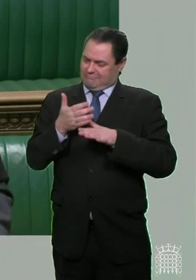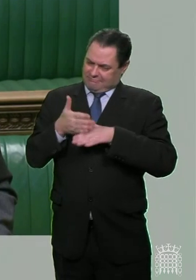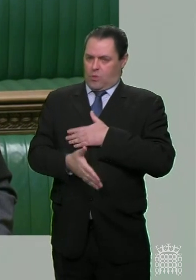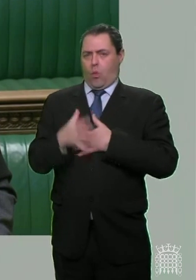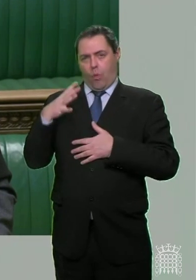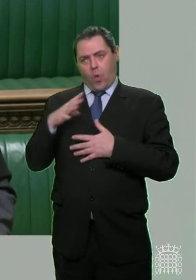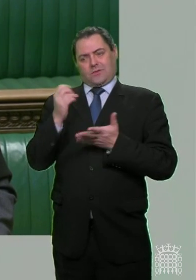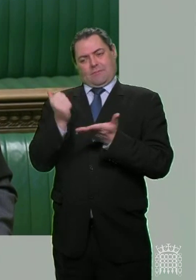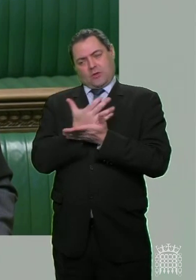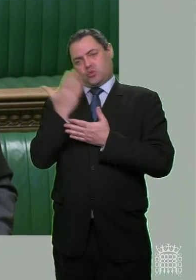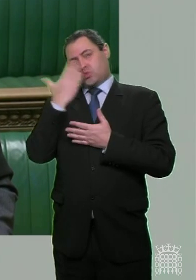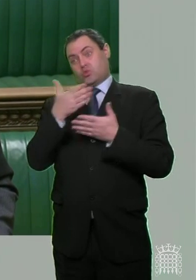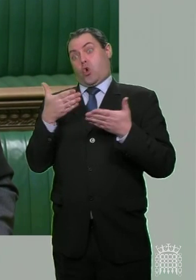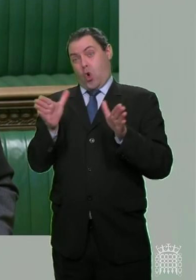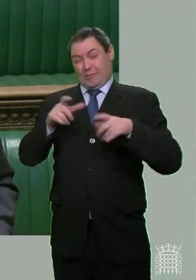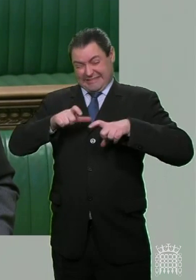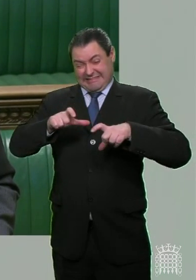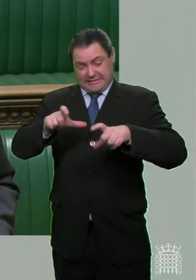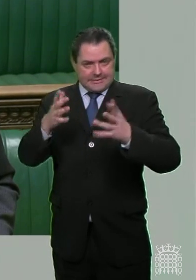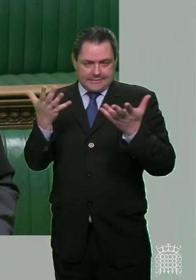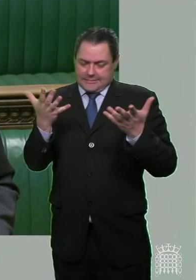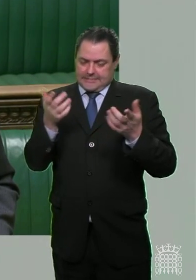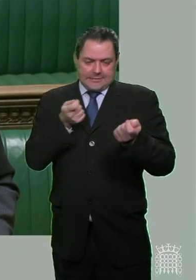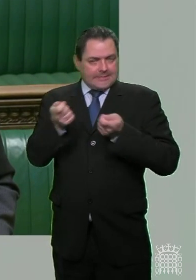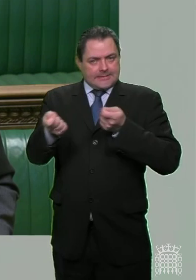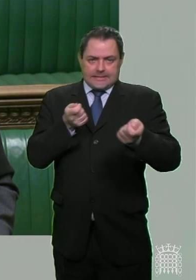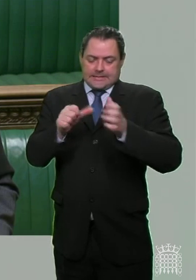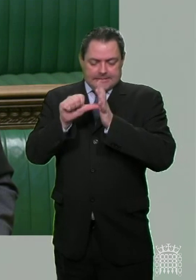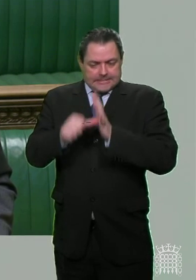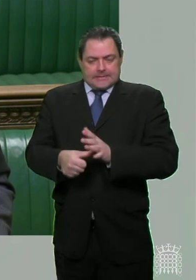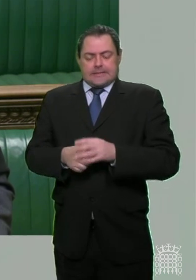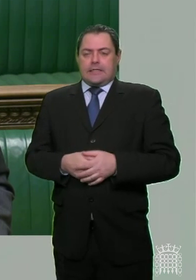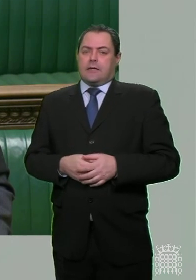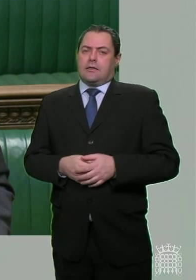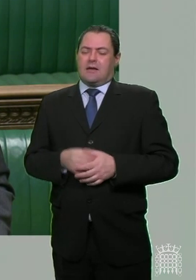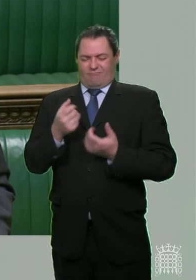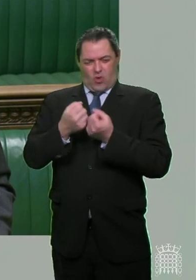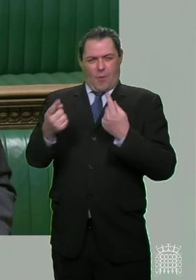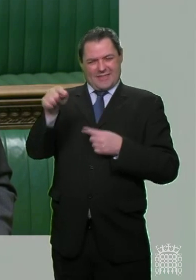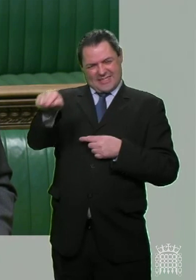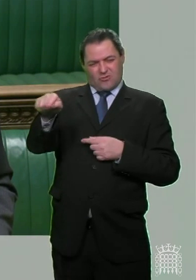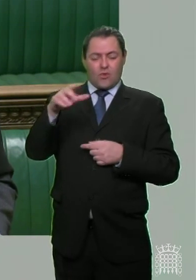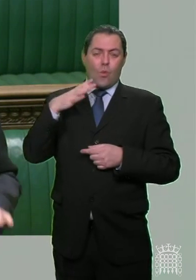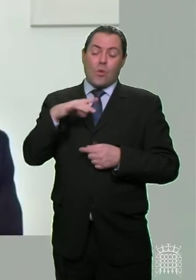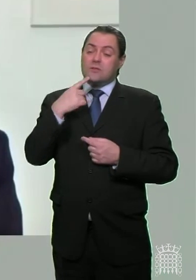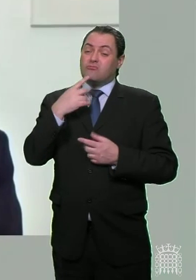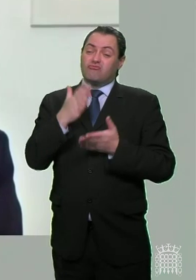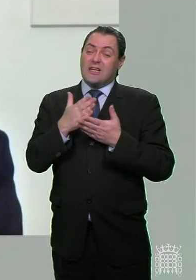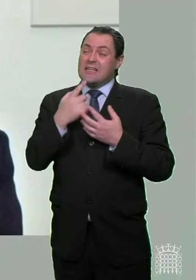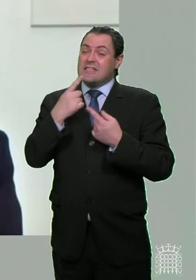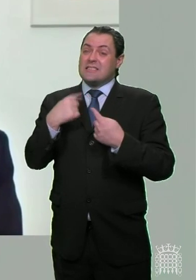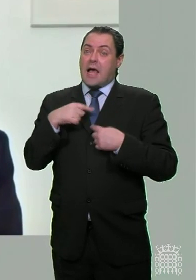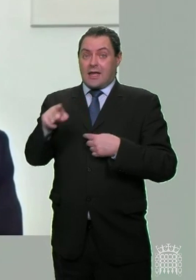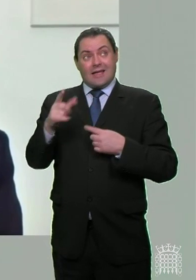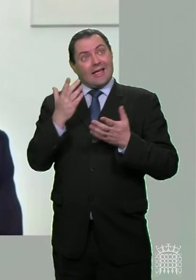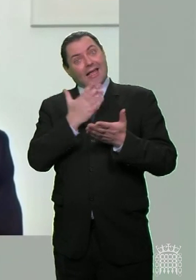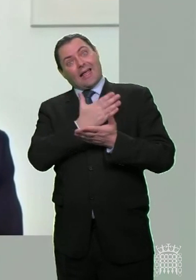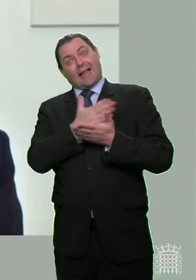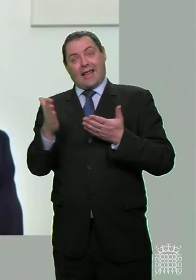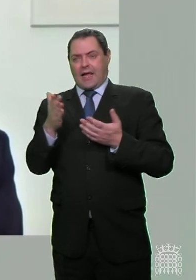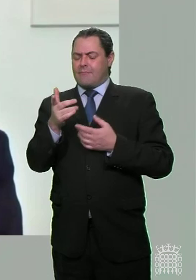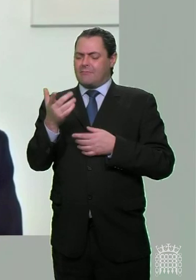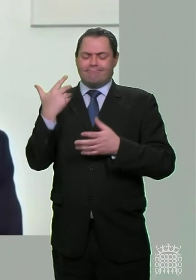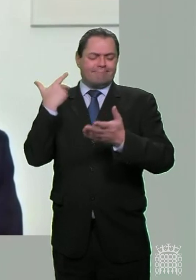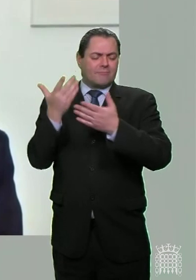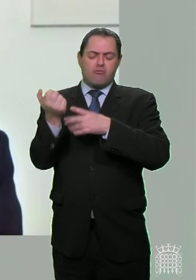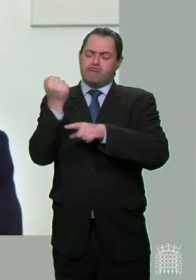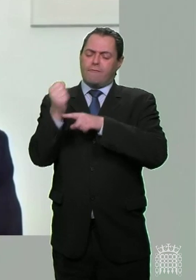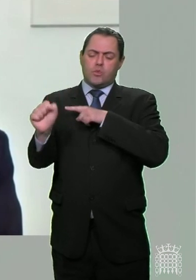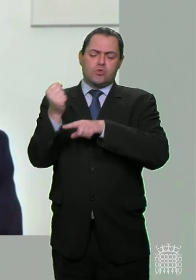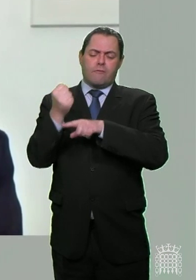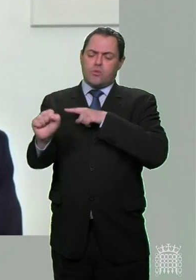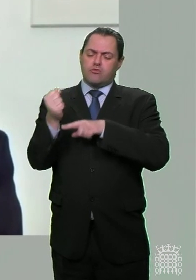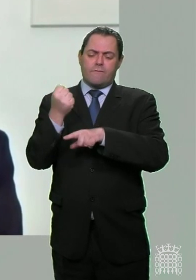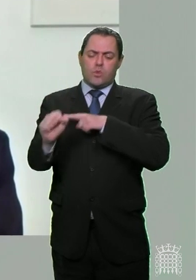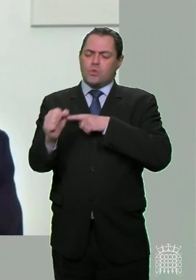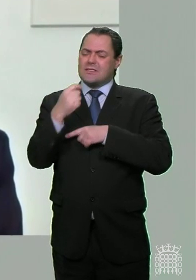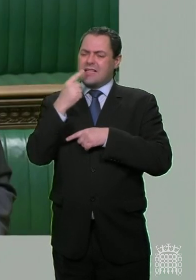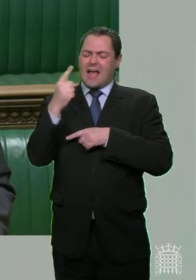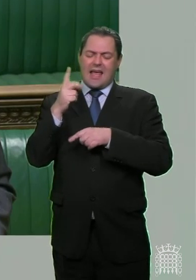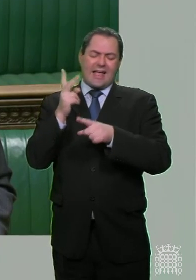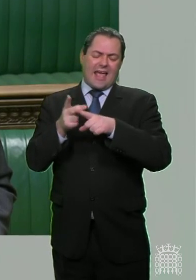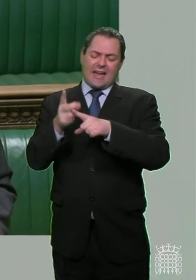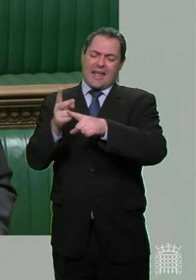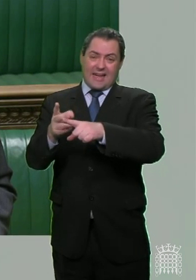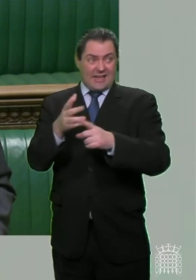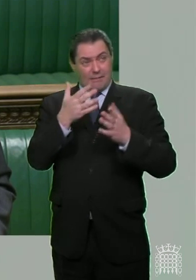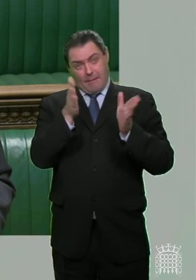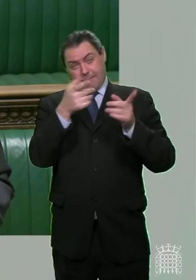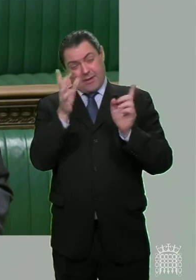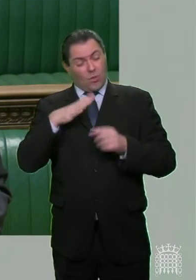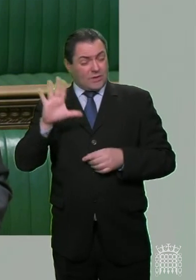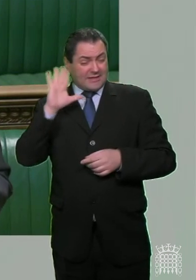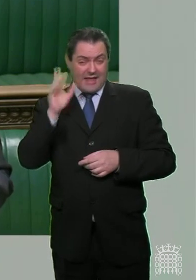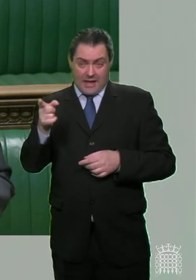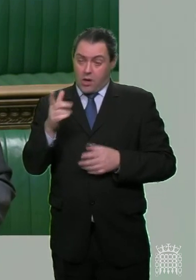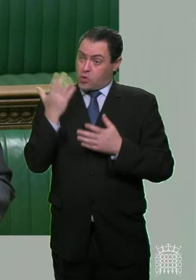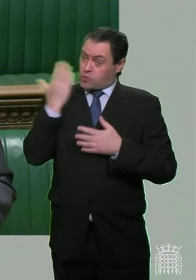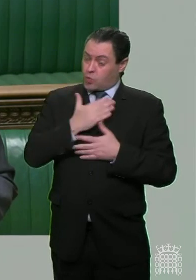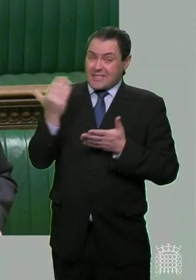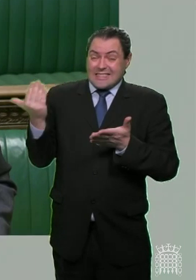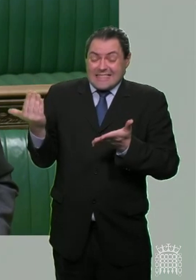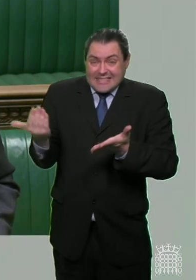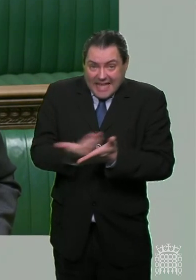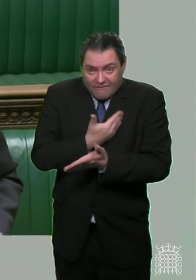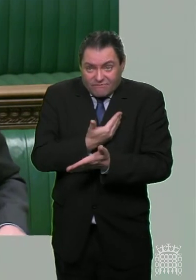We all want to open schools. I think what we want to hear from the Leader of the Opposition is that he will say loudly and clearly what he has refused to say so many times and what the public need to hear—that schools are safe.